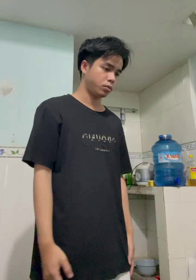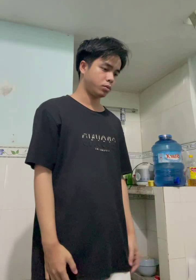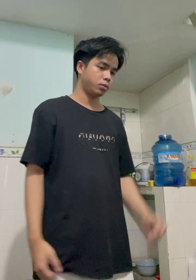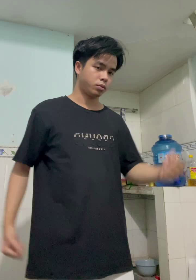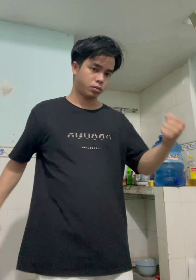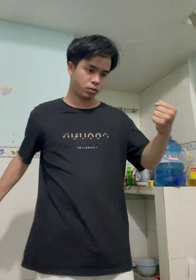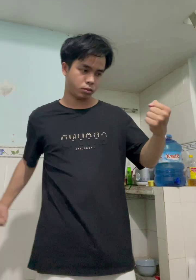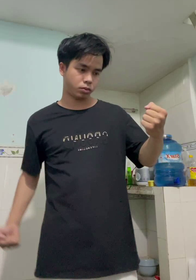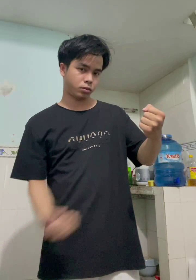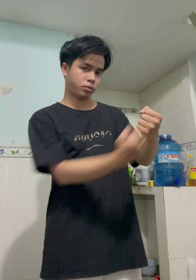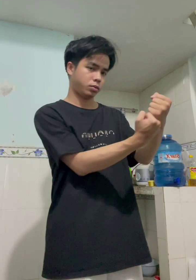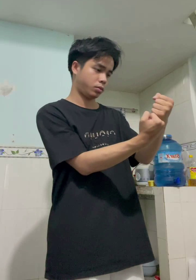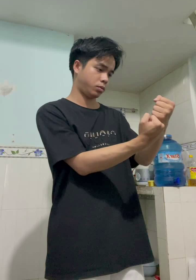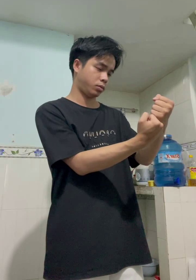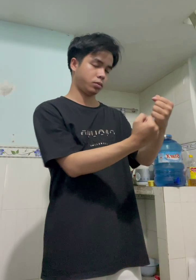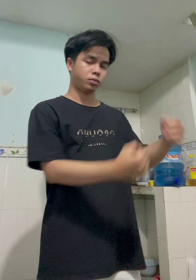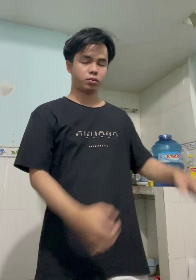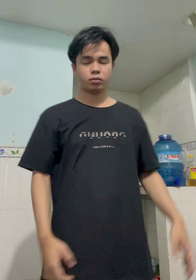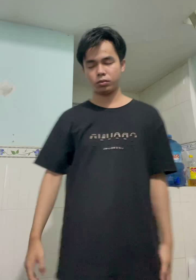ho tro